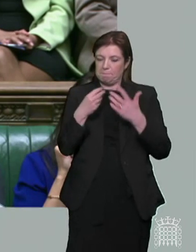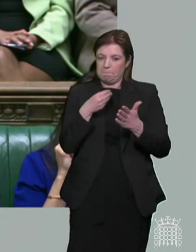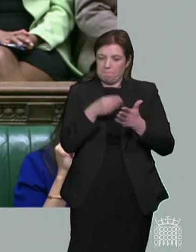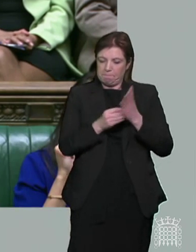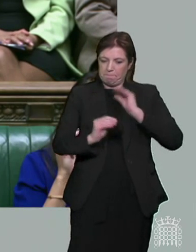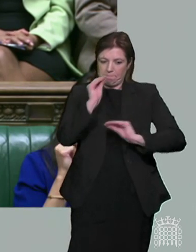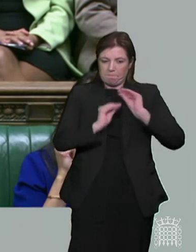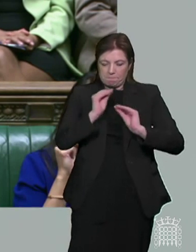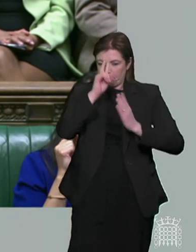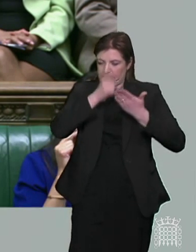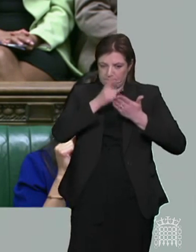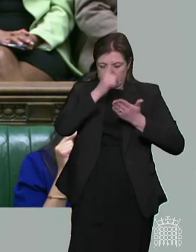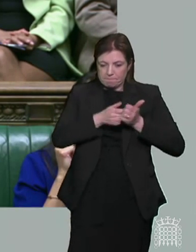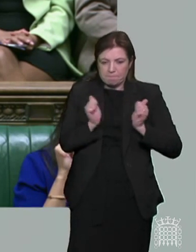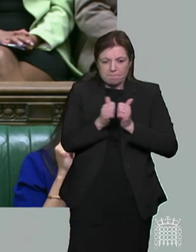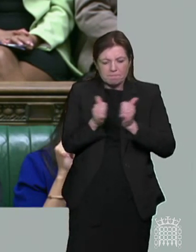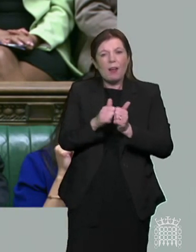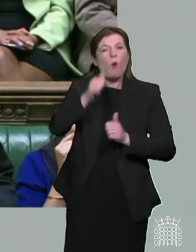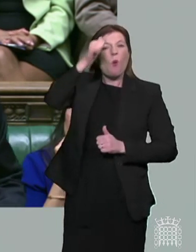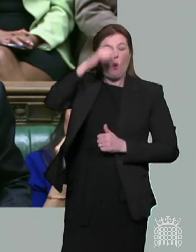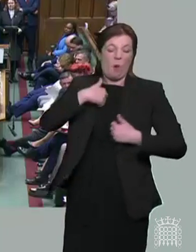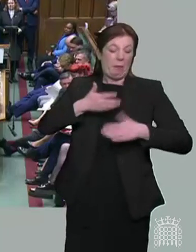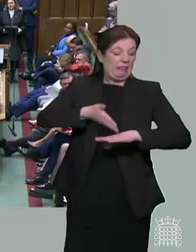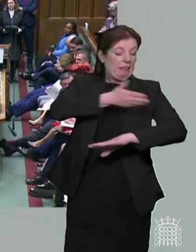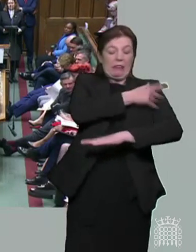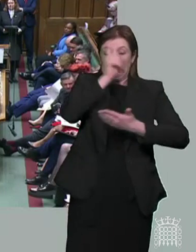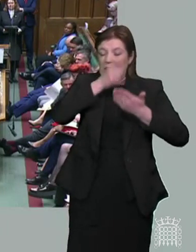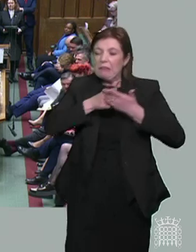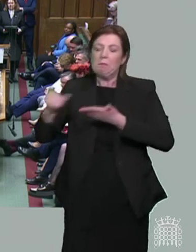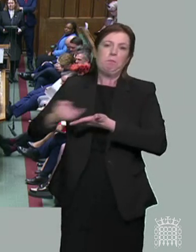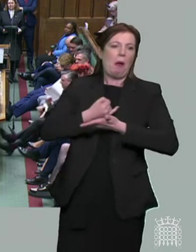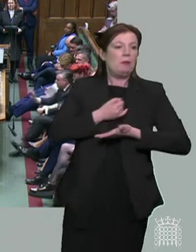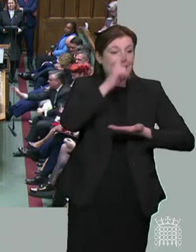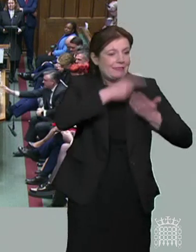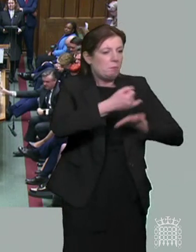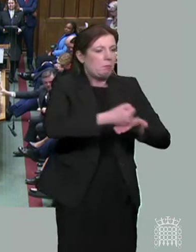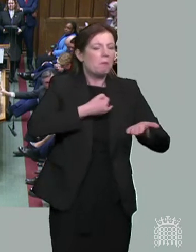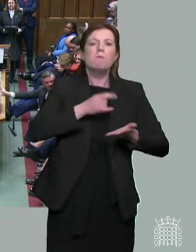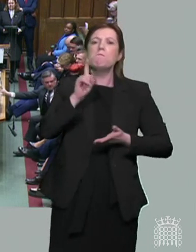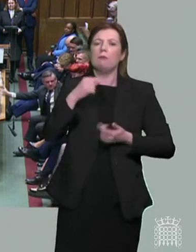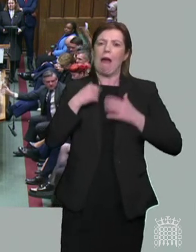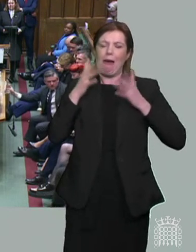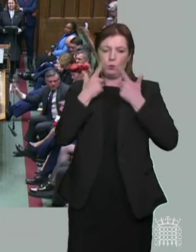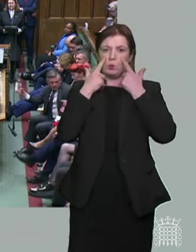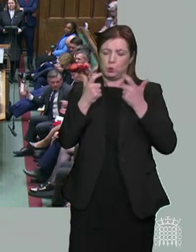They have not always necessarily been popular, but they always been responsible and always honest.